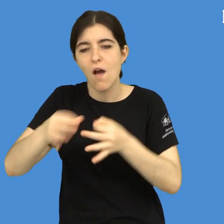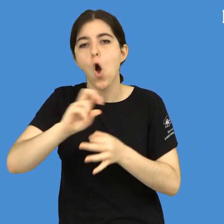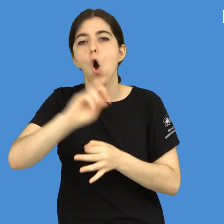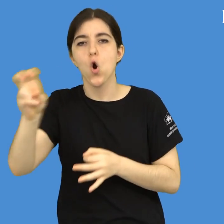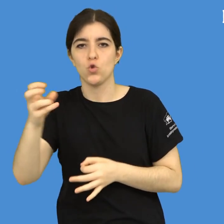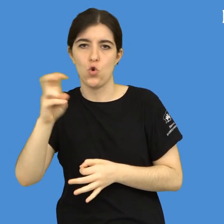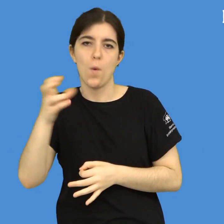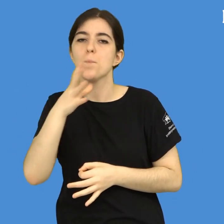otro